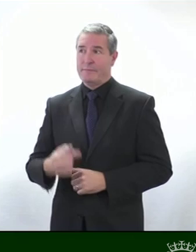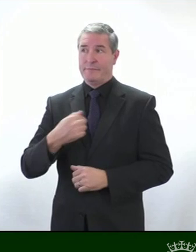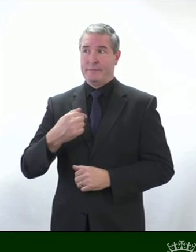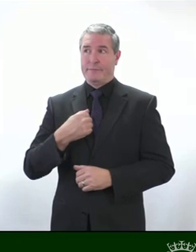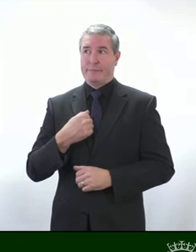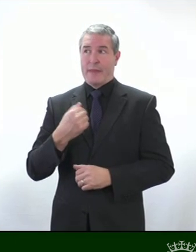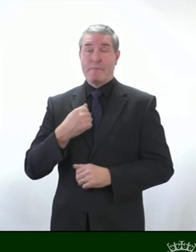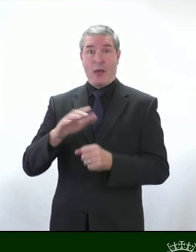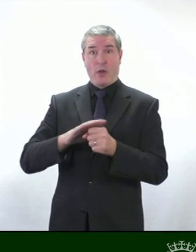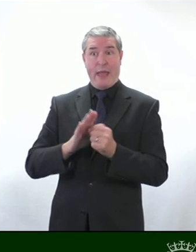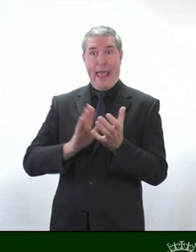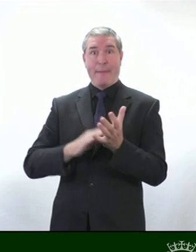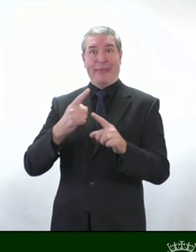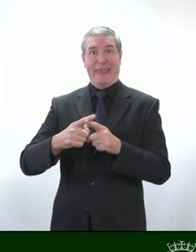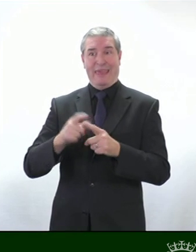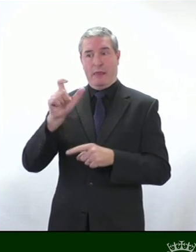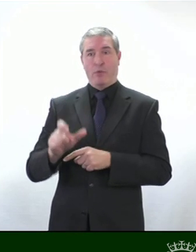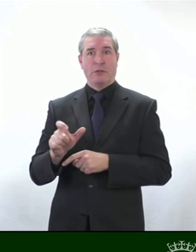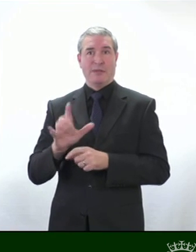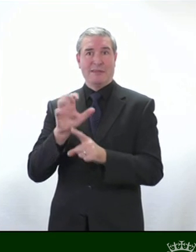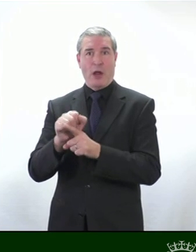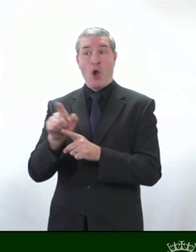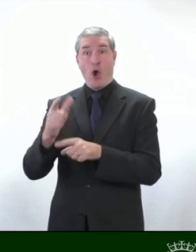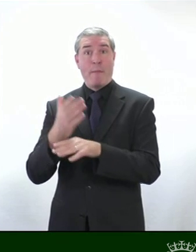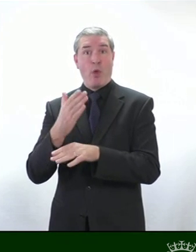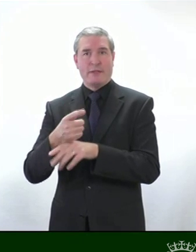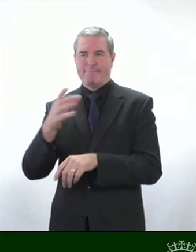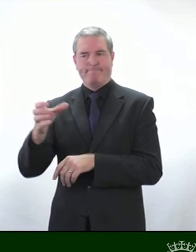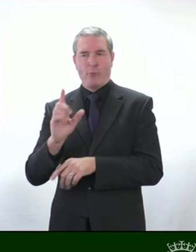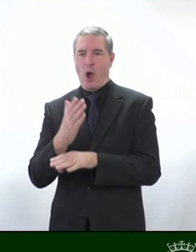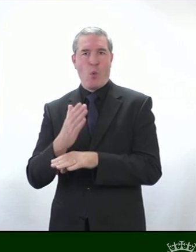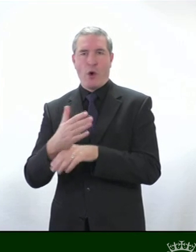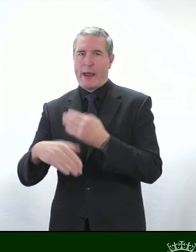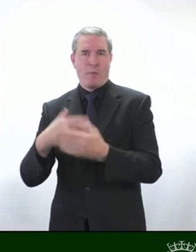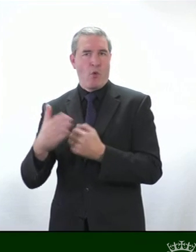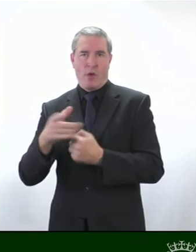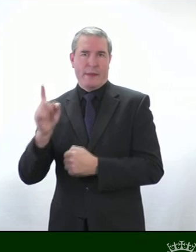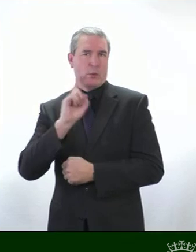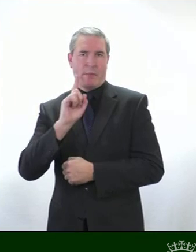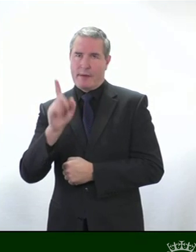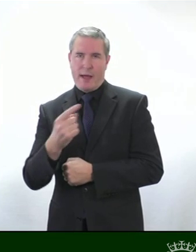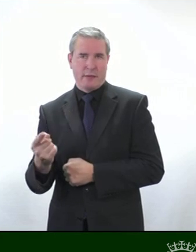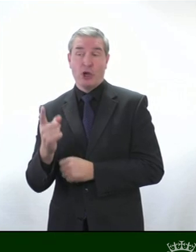My constituent was diagnosed with ME in 2019, and earlier this year her employer agreed that she was no longer able to work and to do the job she loved.